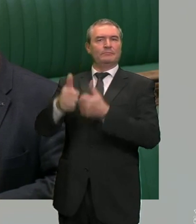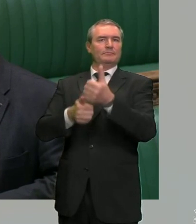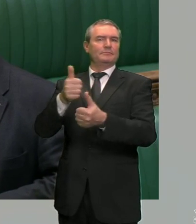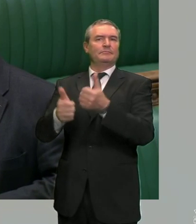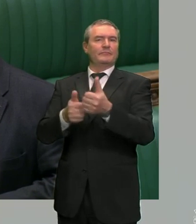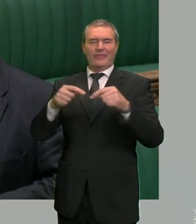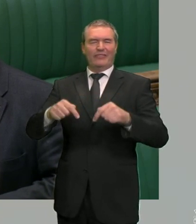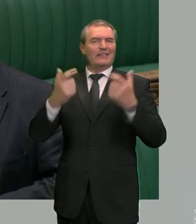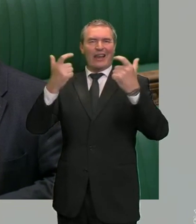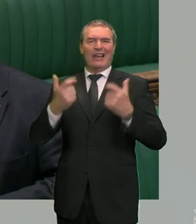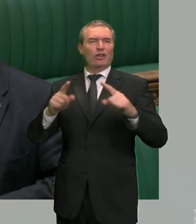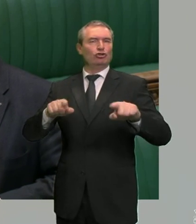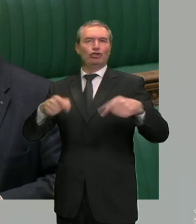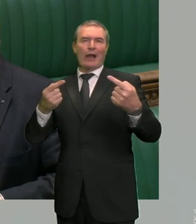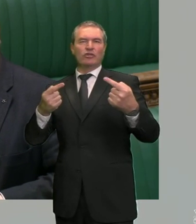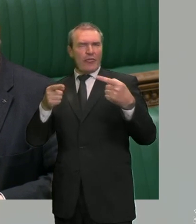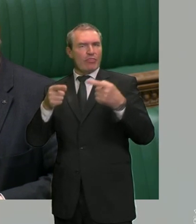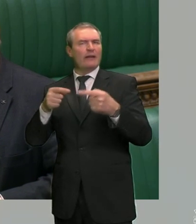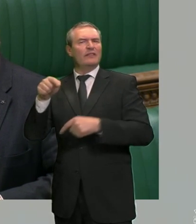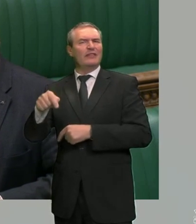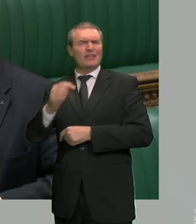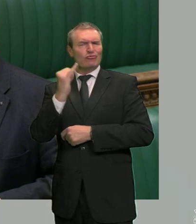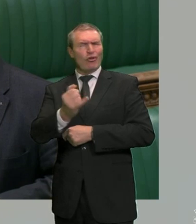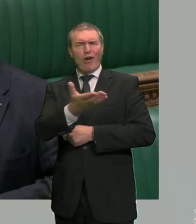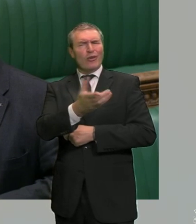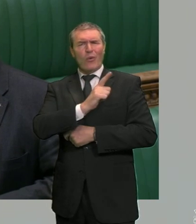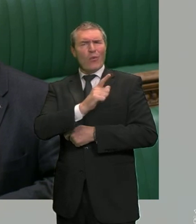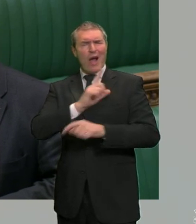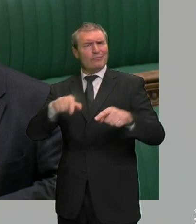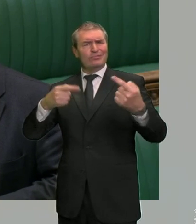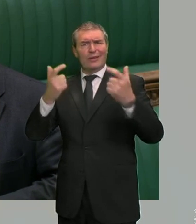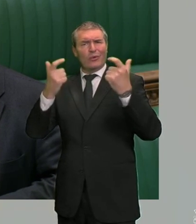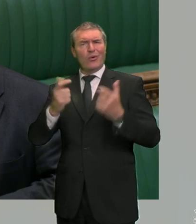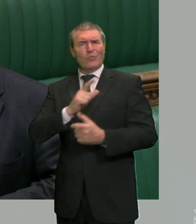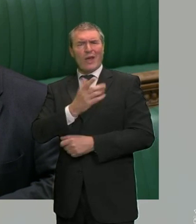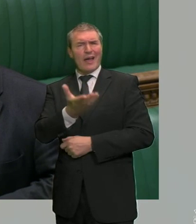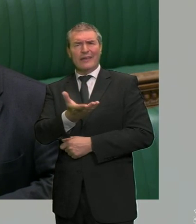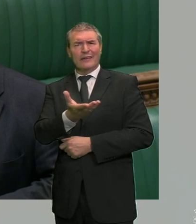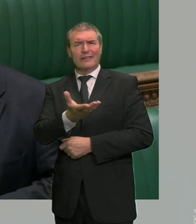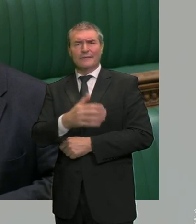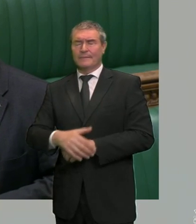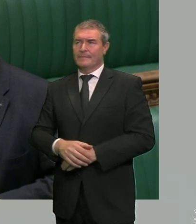This legal challenge threatens that; it is wrong and it is morally repugnant, Prime Minister.